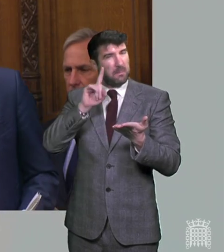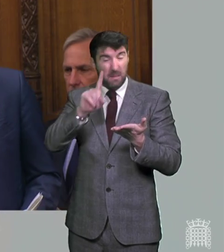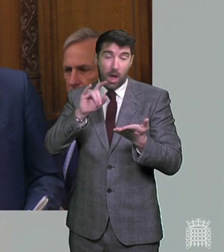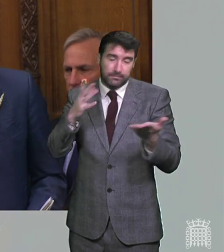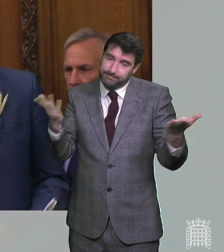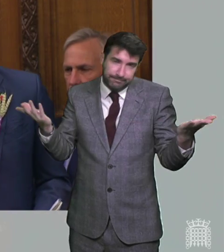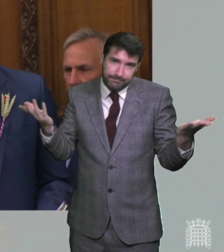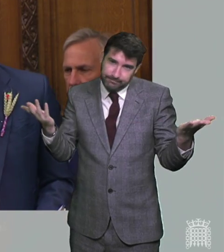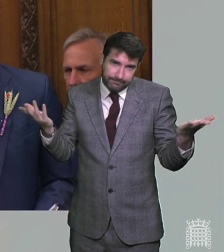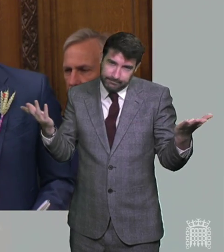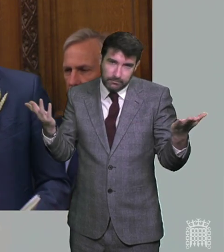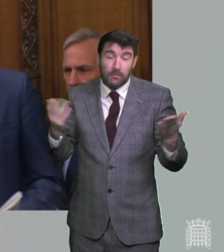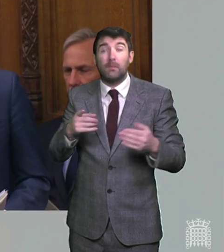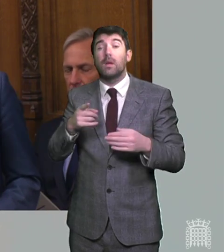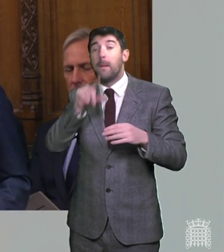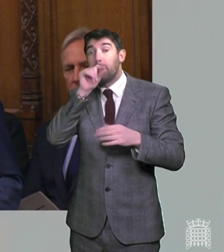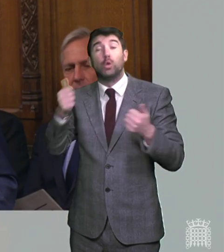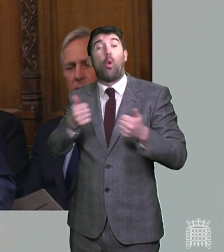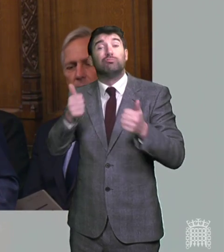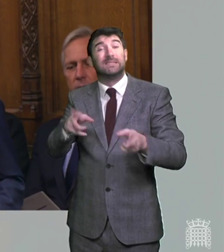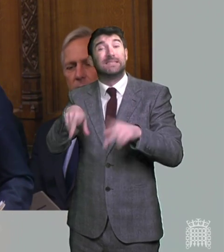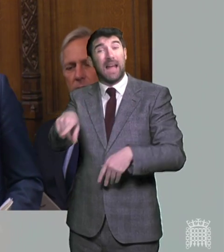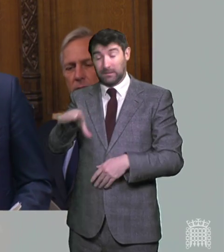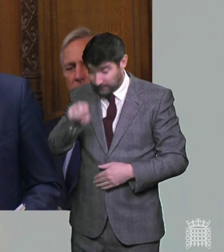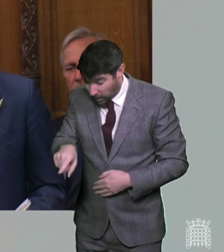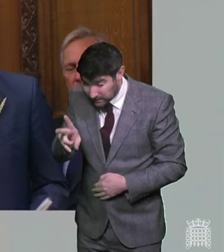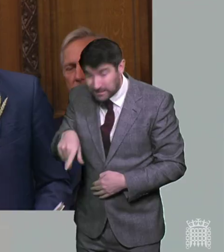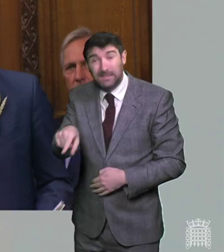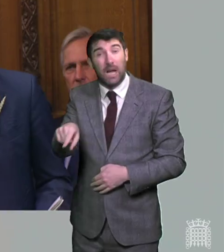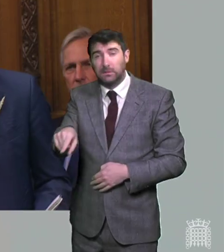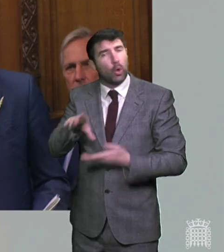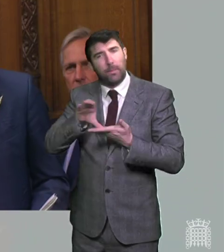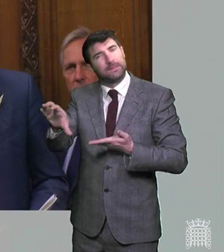Dead birds are not compensated. Today is Back British Farming Day.